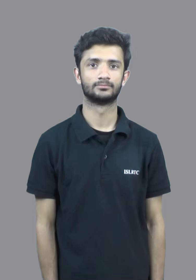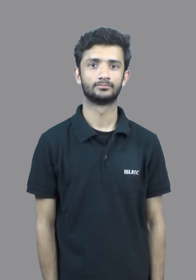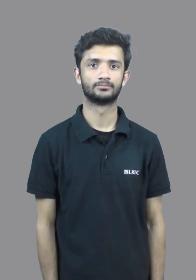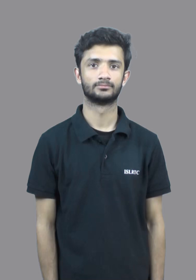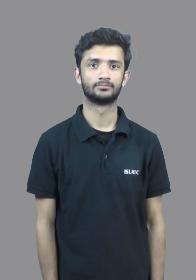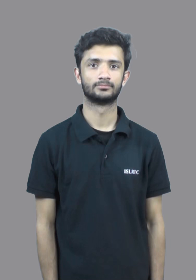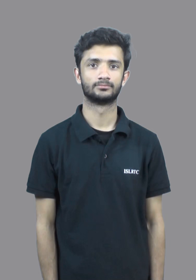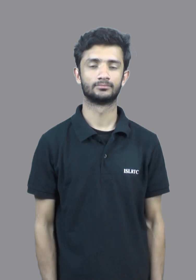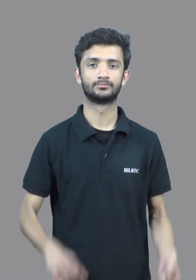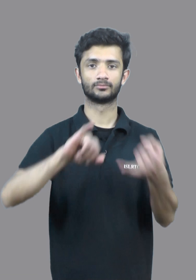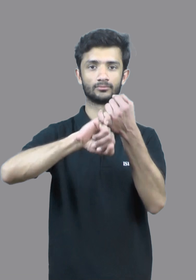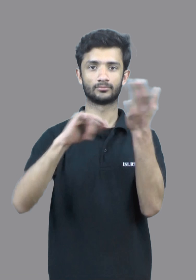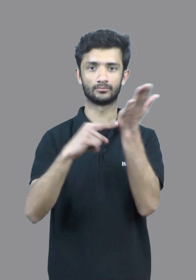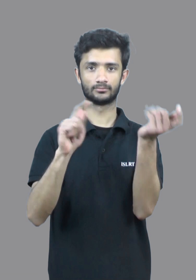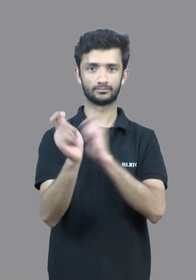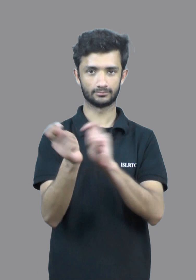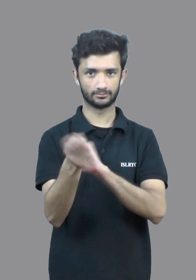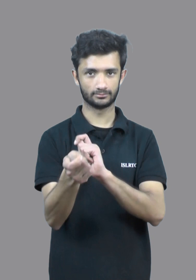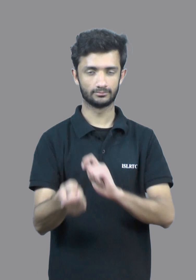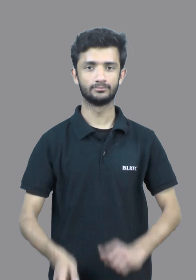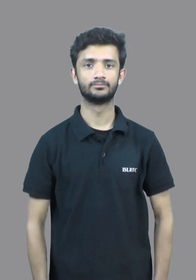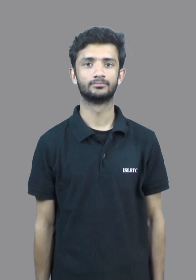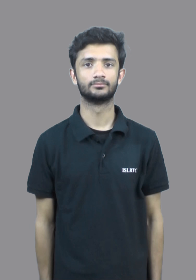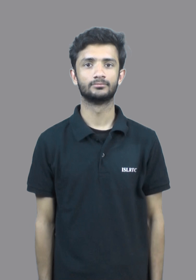Sachin Tendulkar